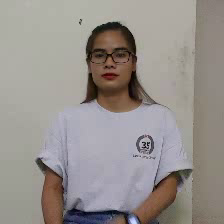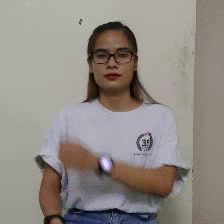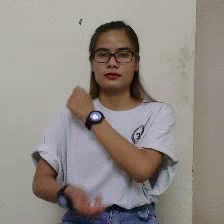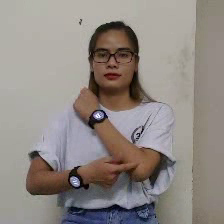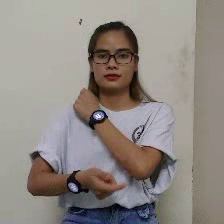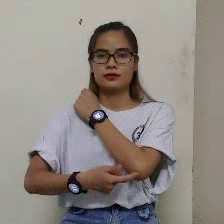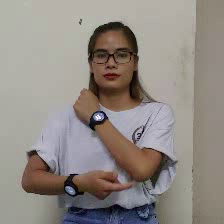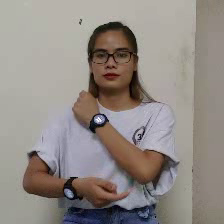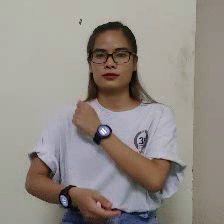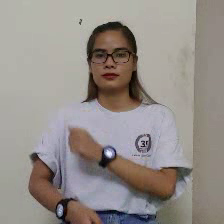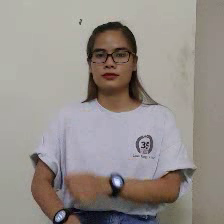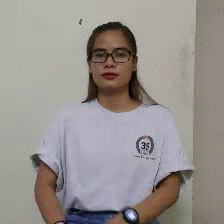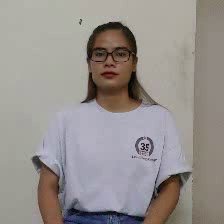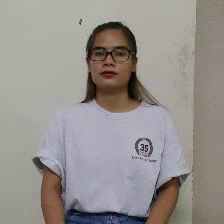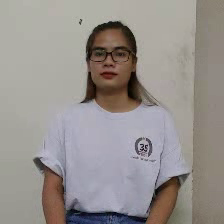Cám dỗ